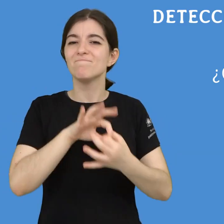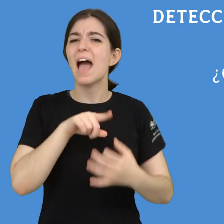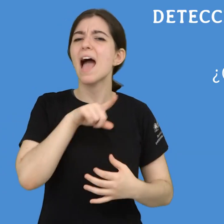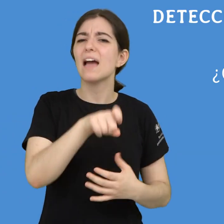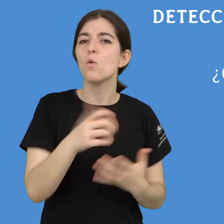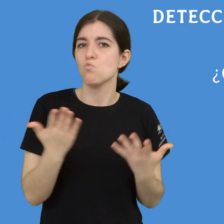cancer